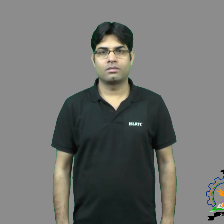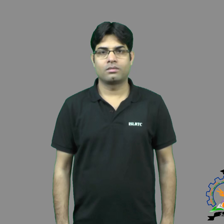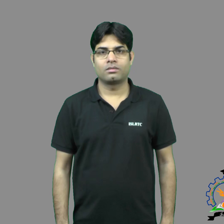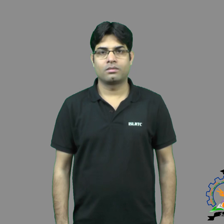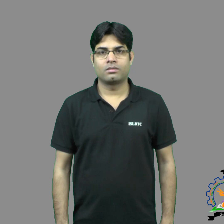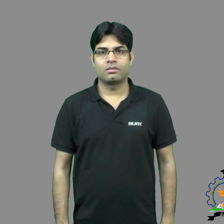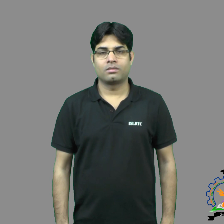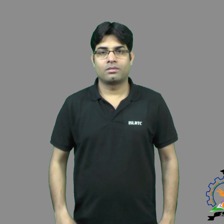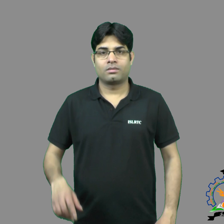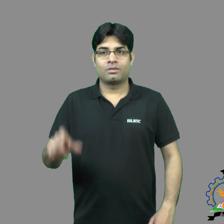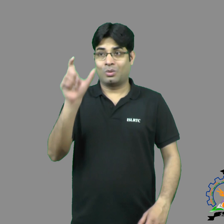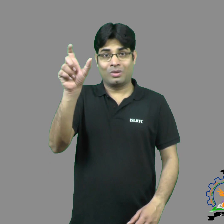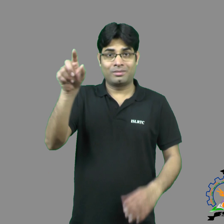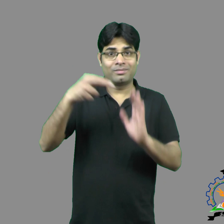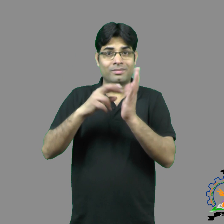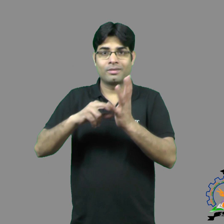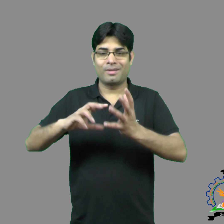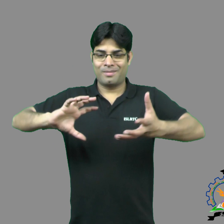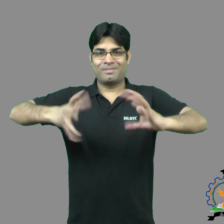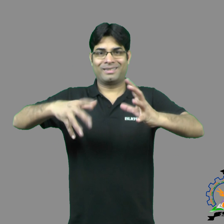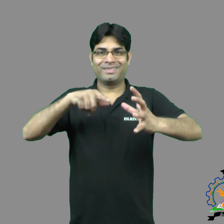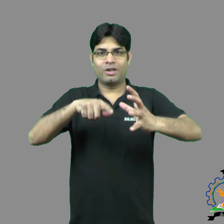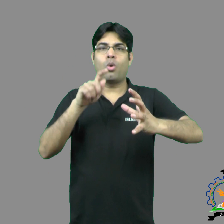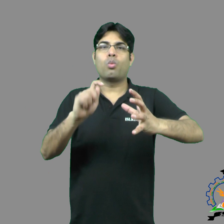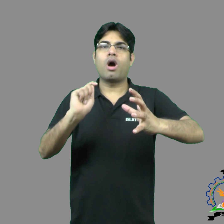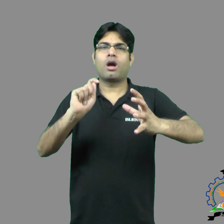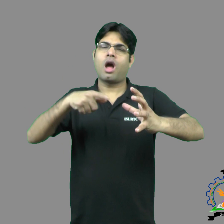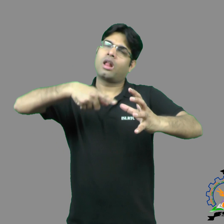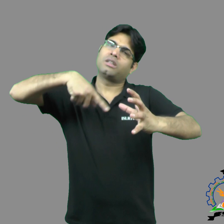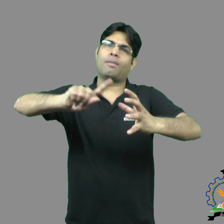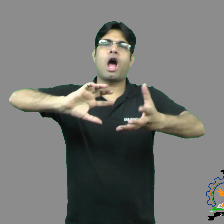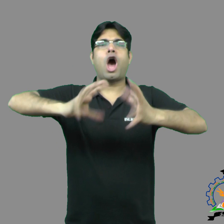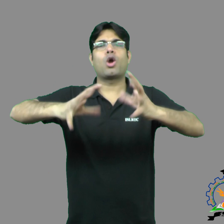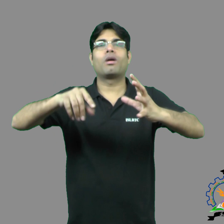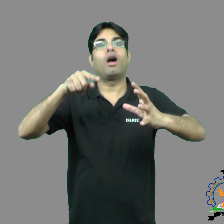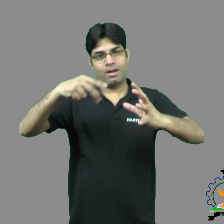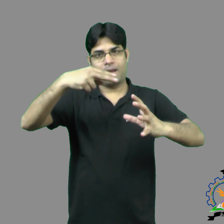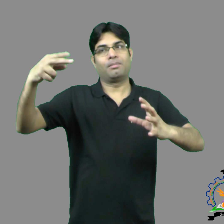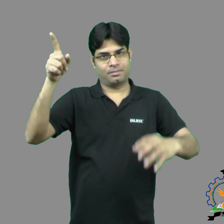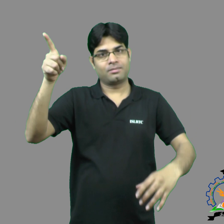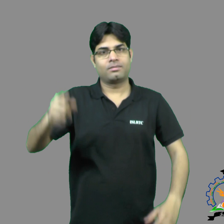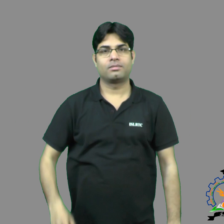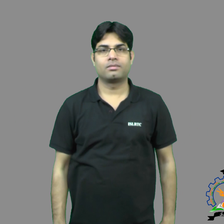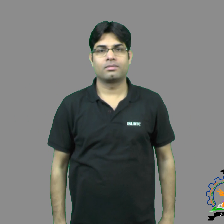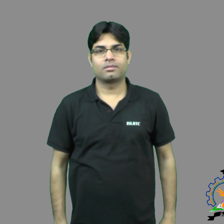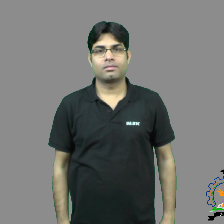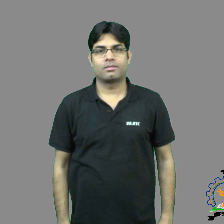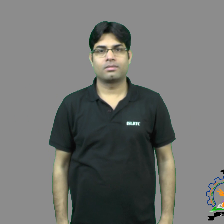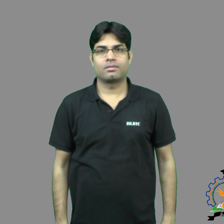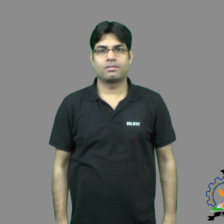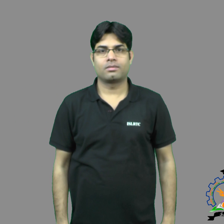Automation